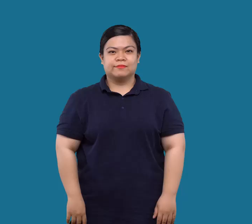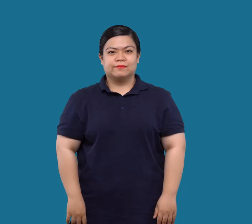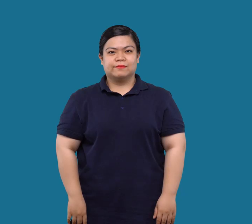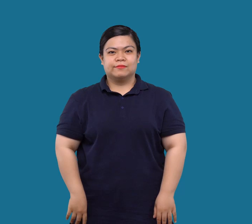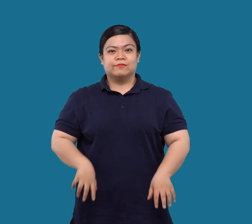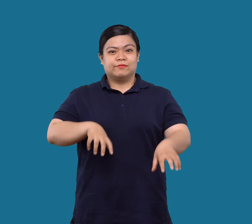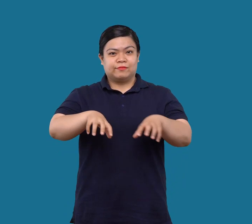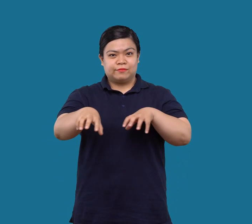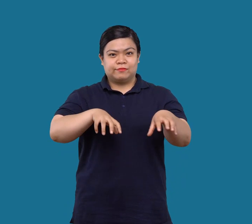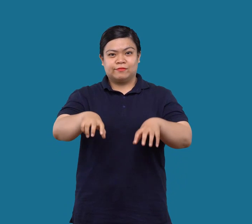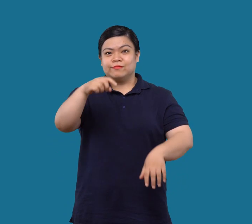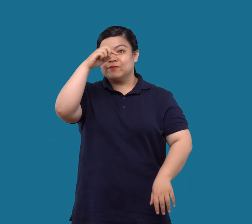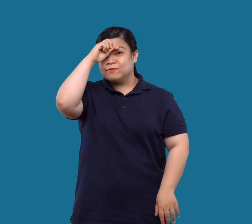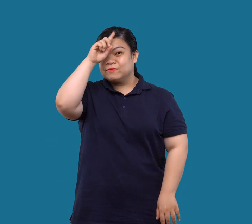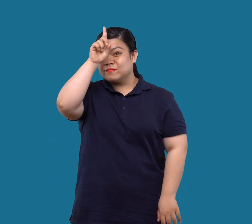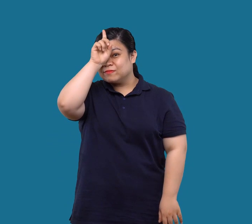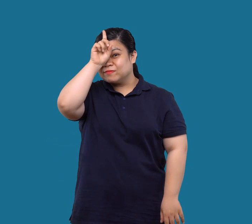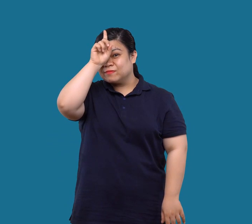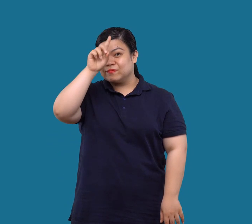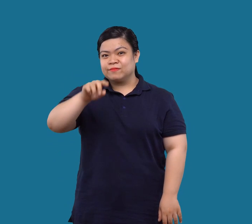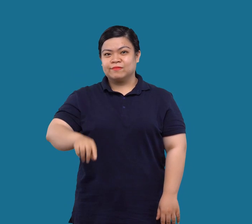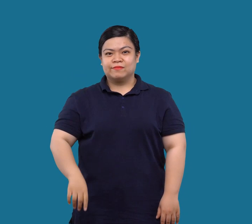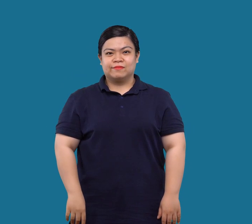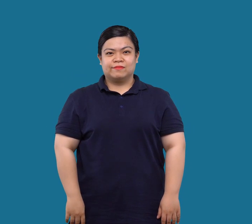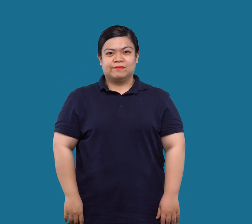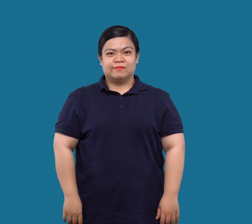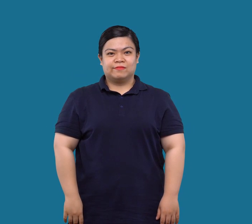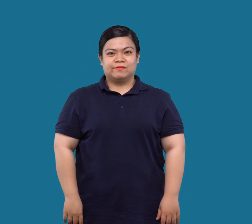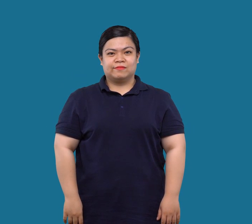thú y